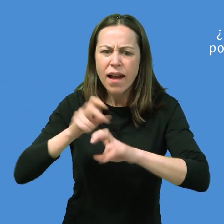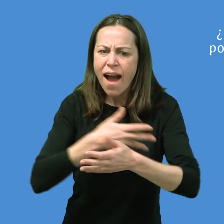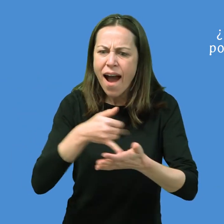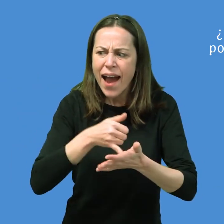sangre